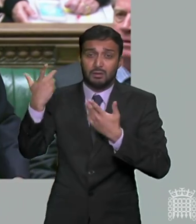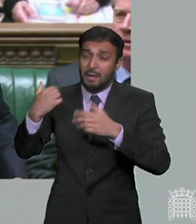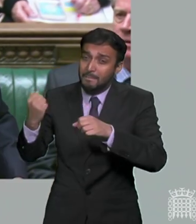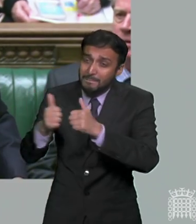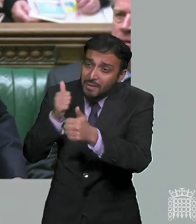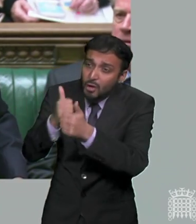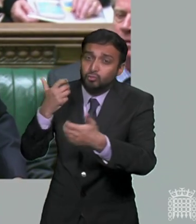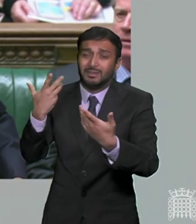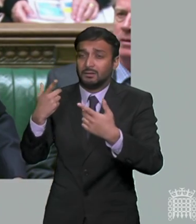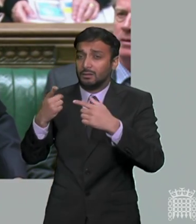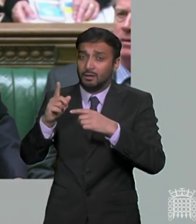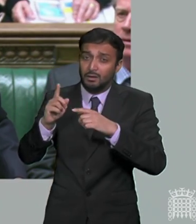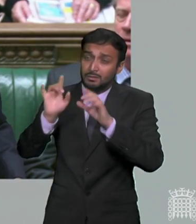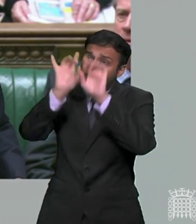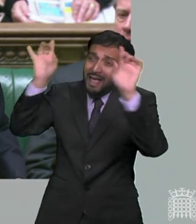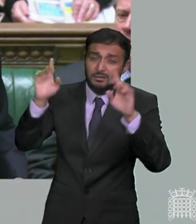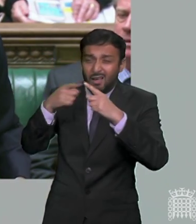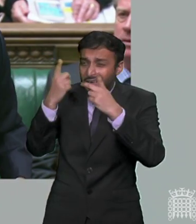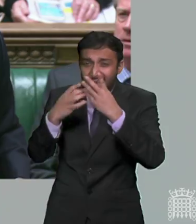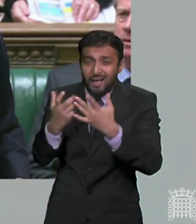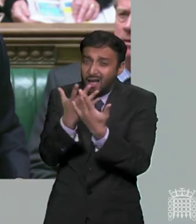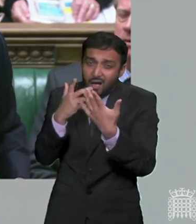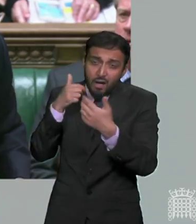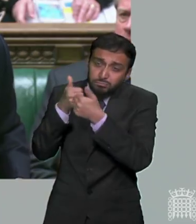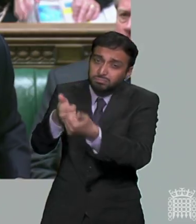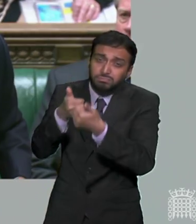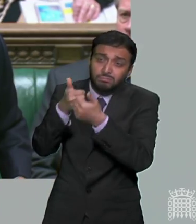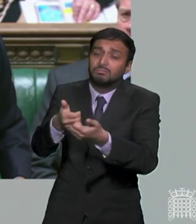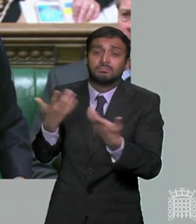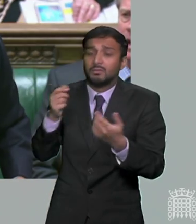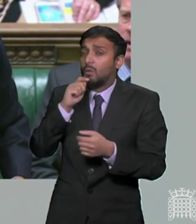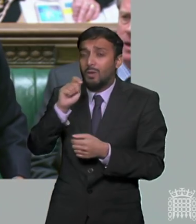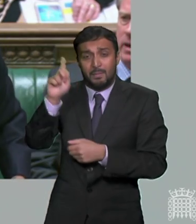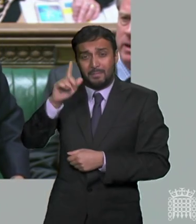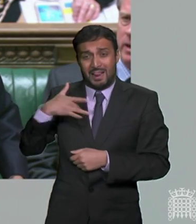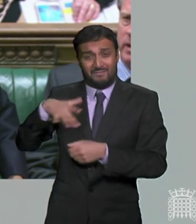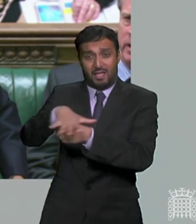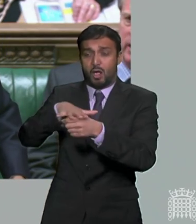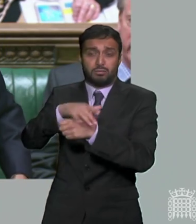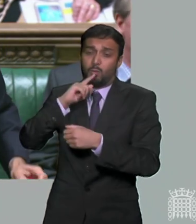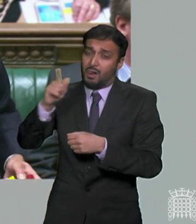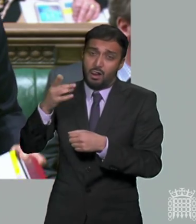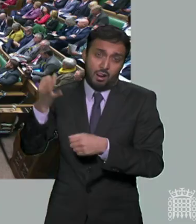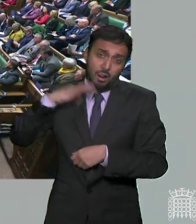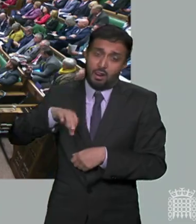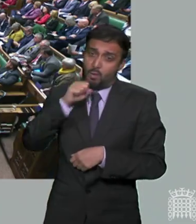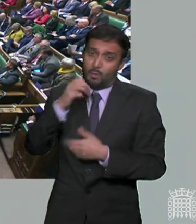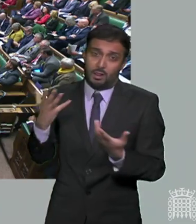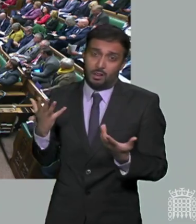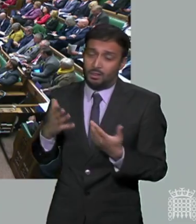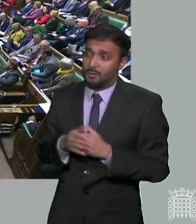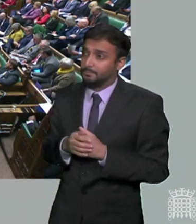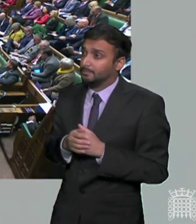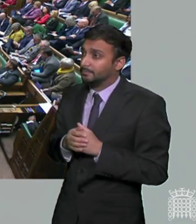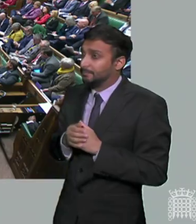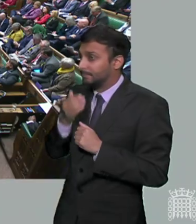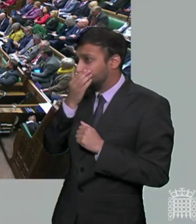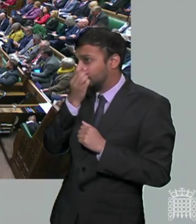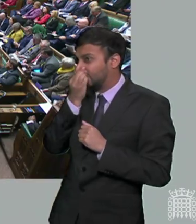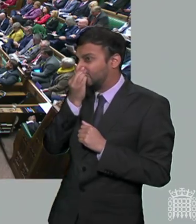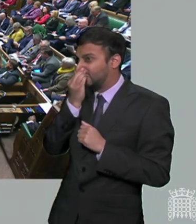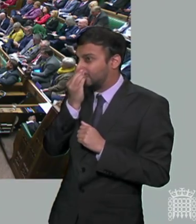Those are the types of activities that will bring tangible benefits to the people in the honourable Lady’s region, and that is the right focus for the Government.